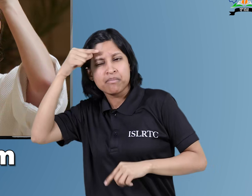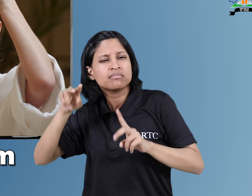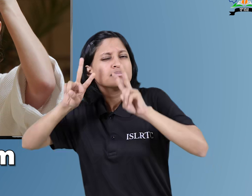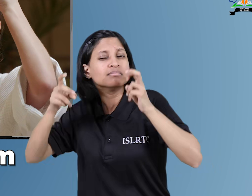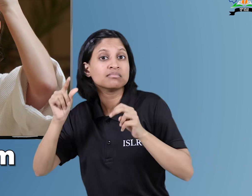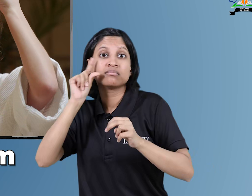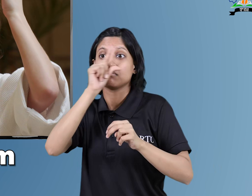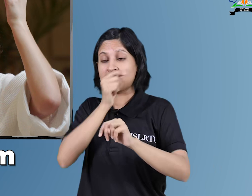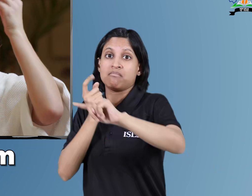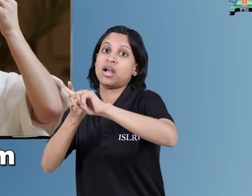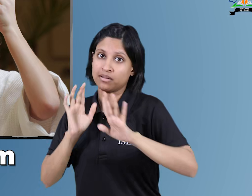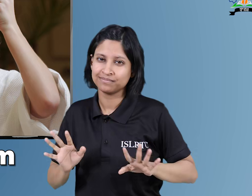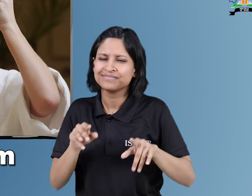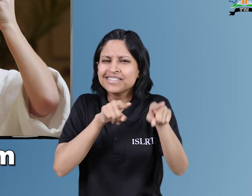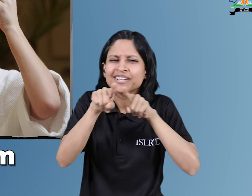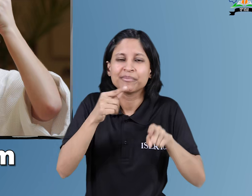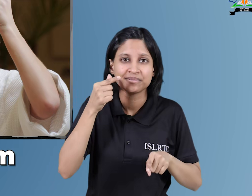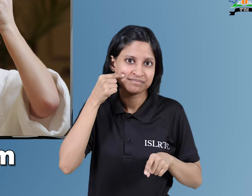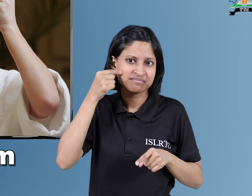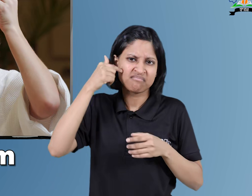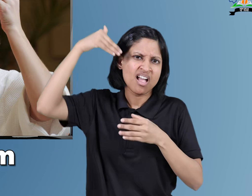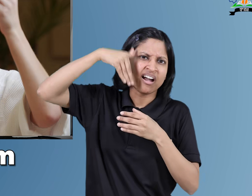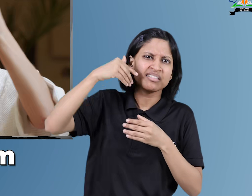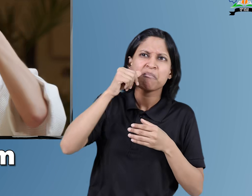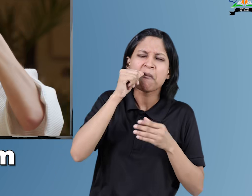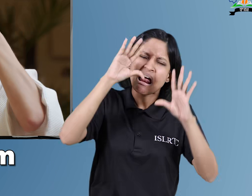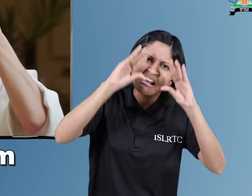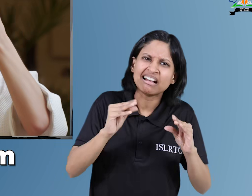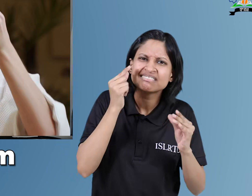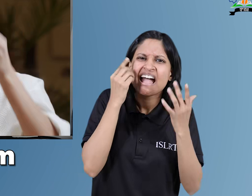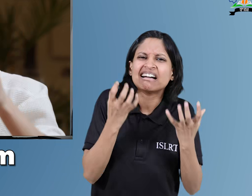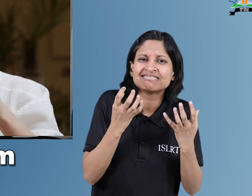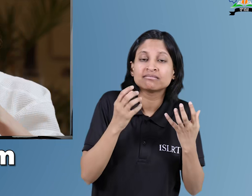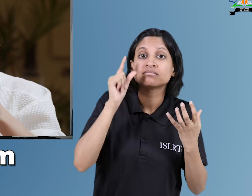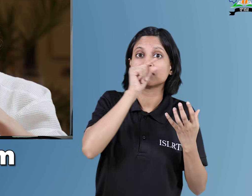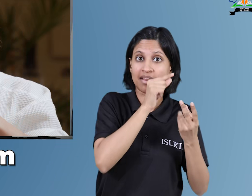such as dehydration and wrinkles.